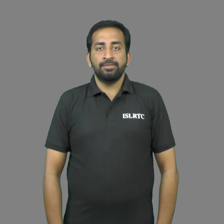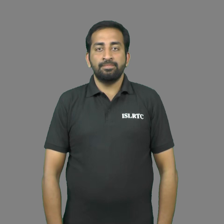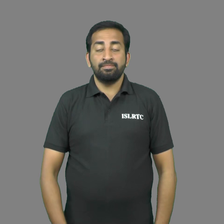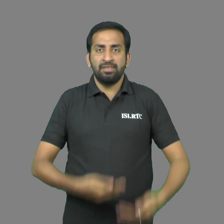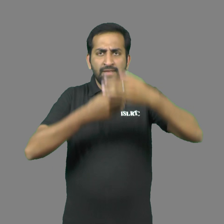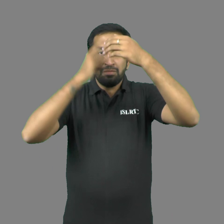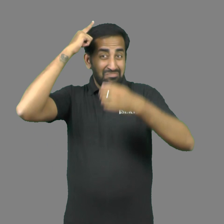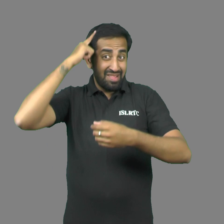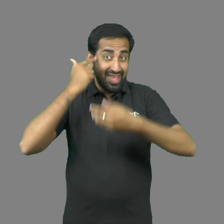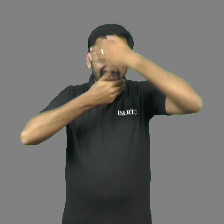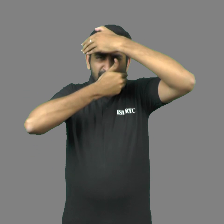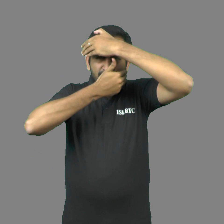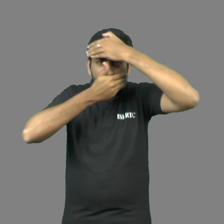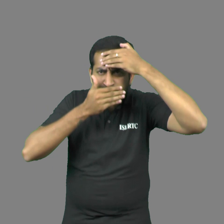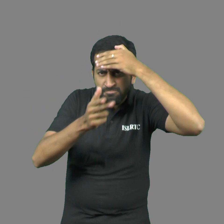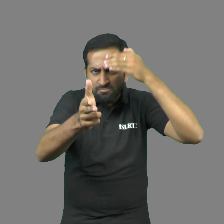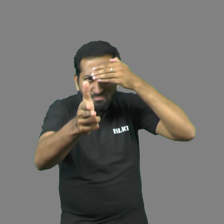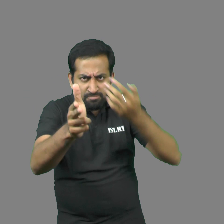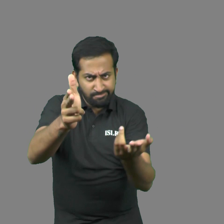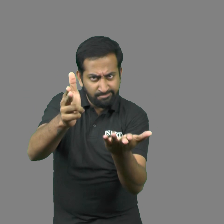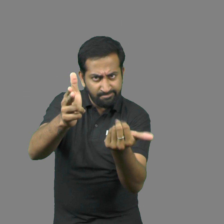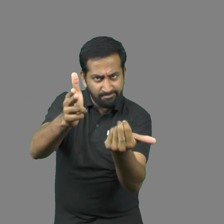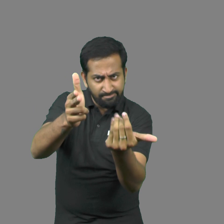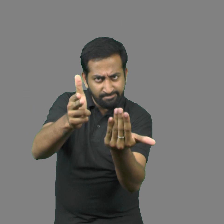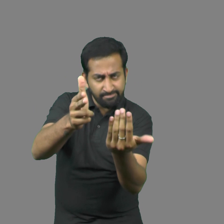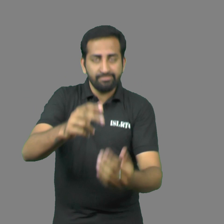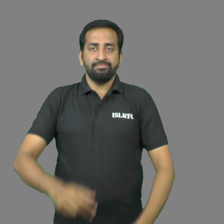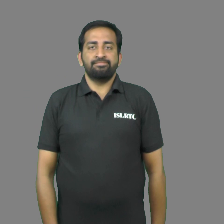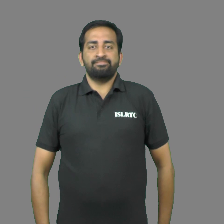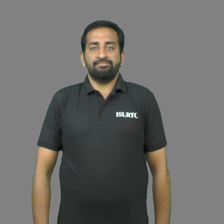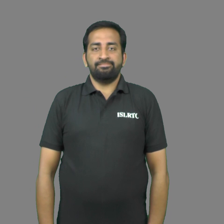Bandit